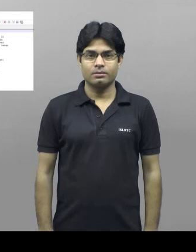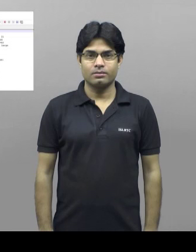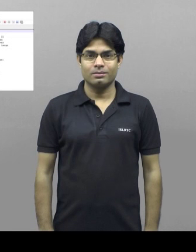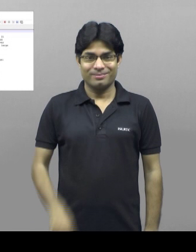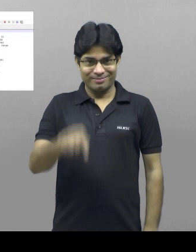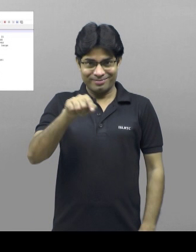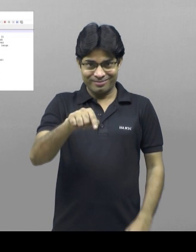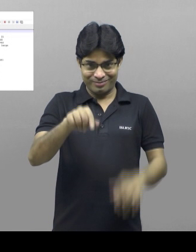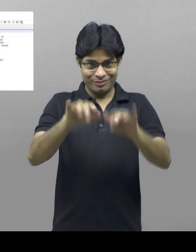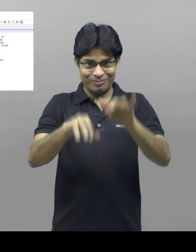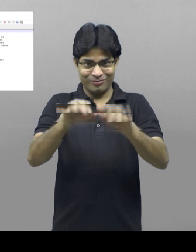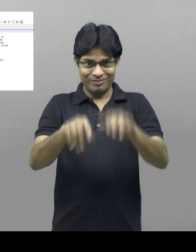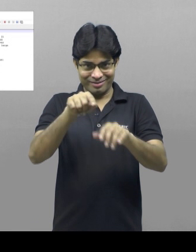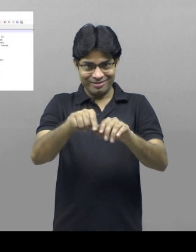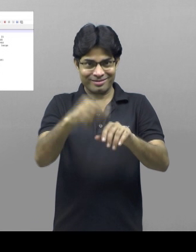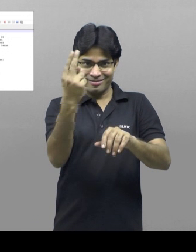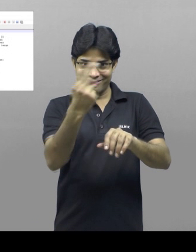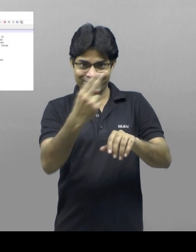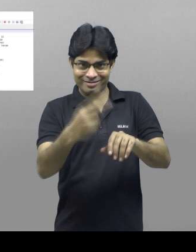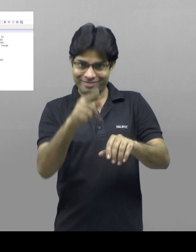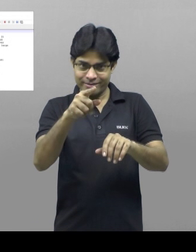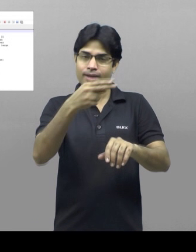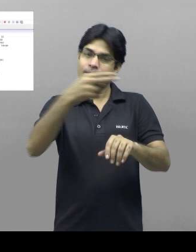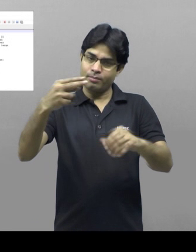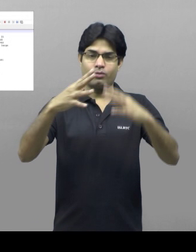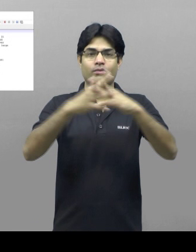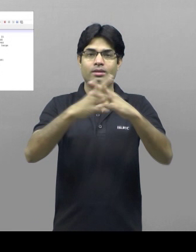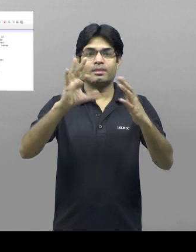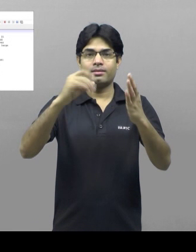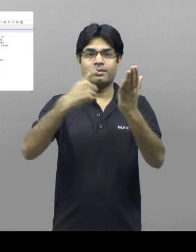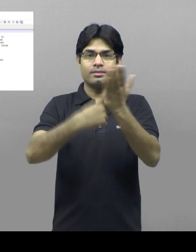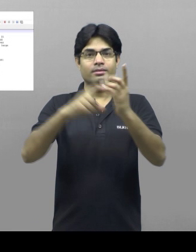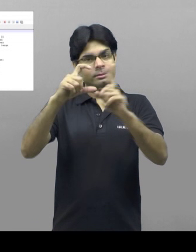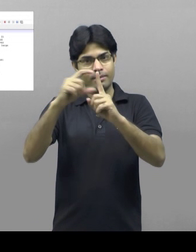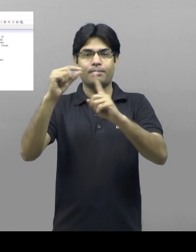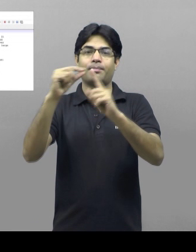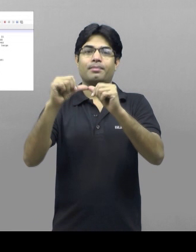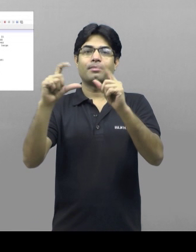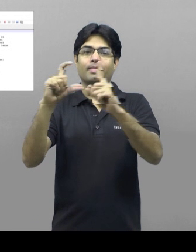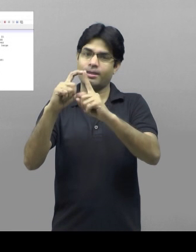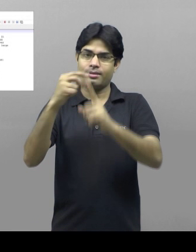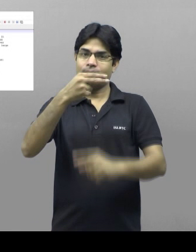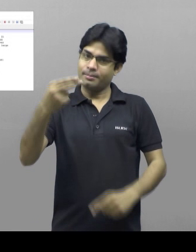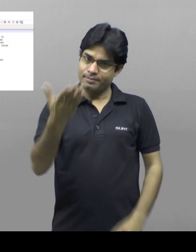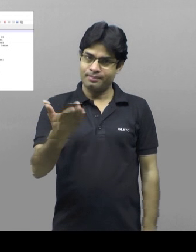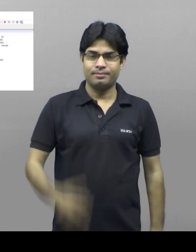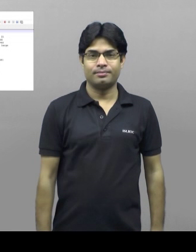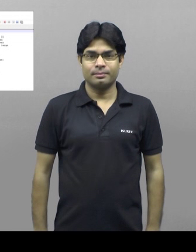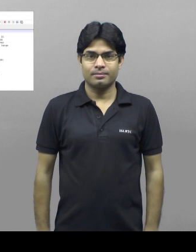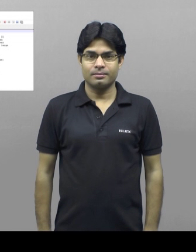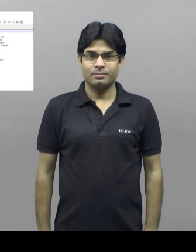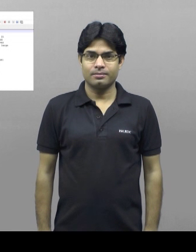Word Pad